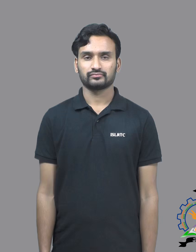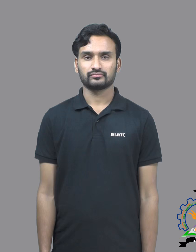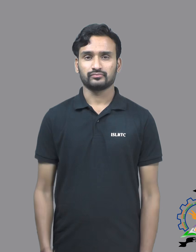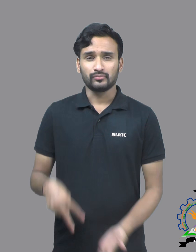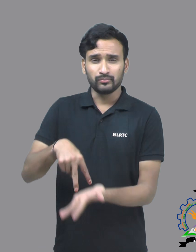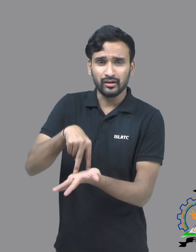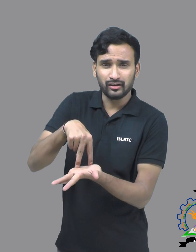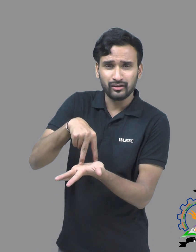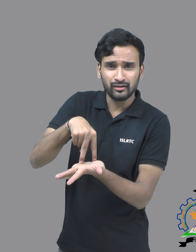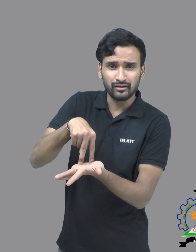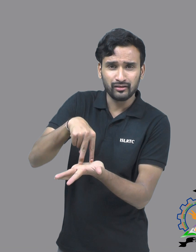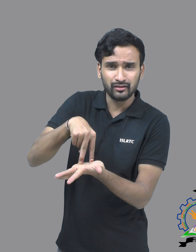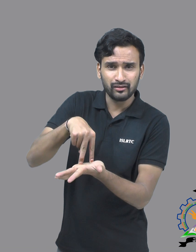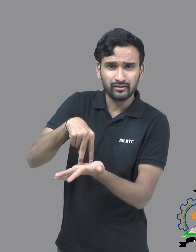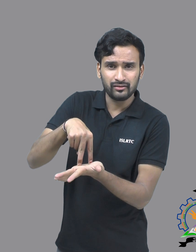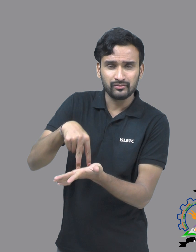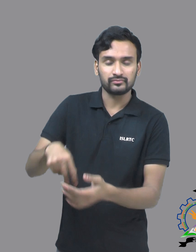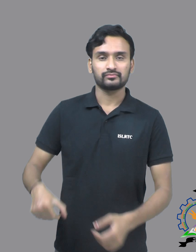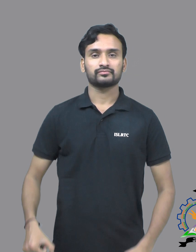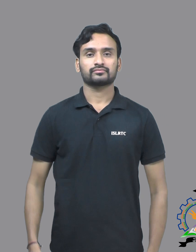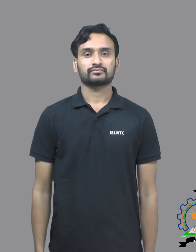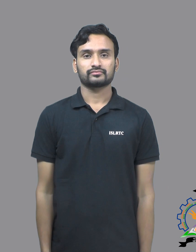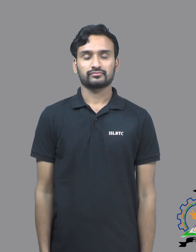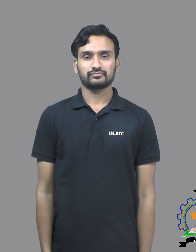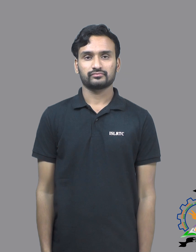Nervous